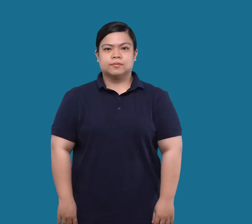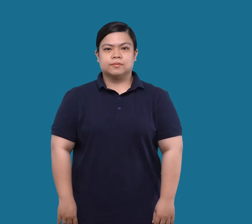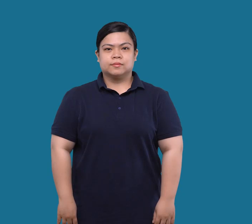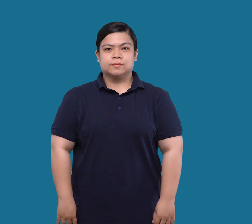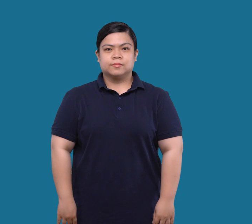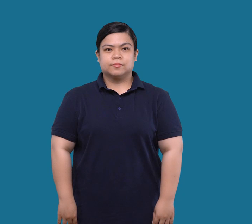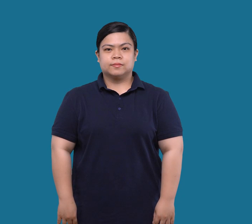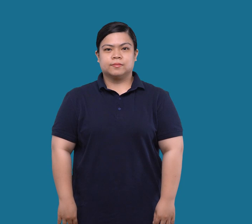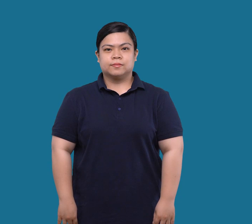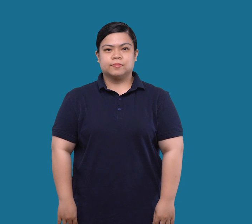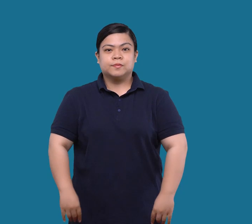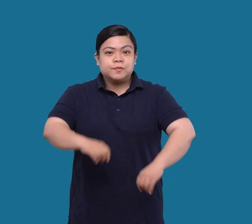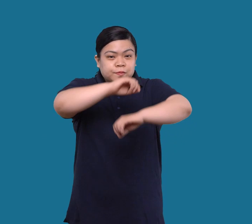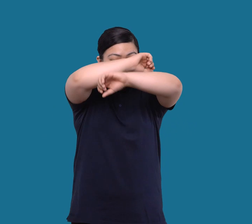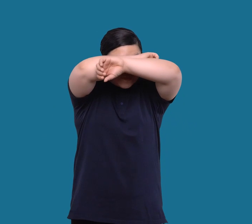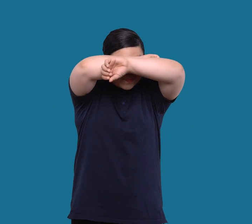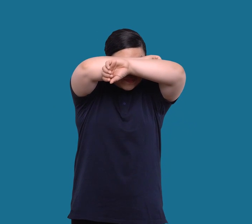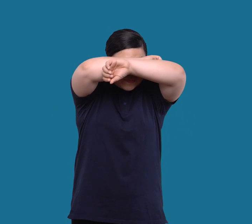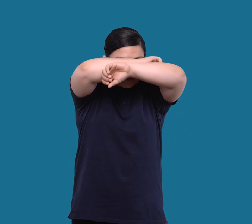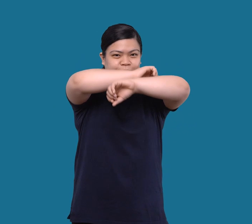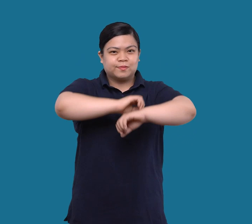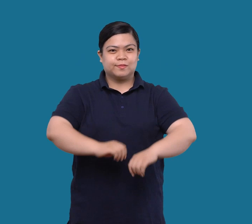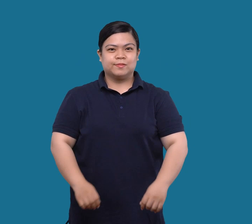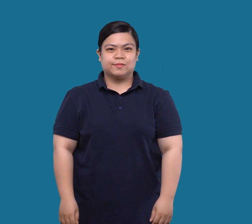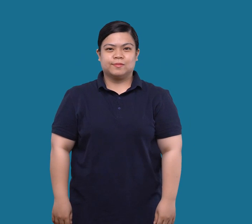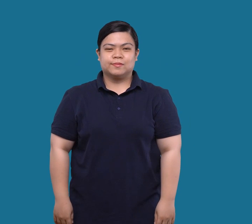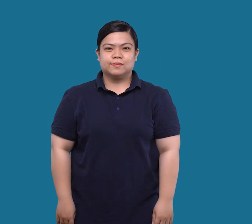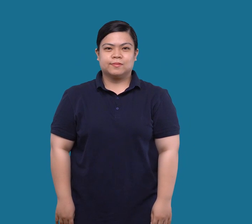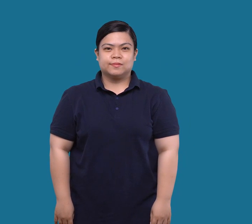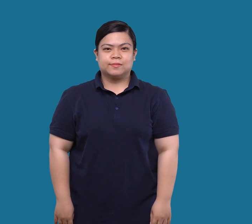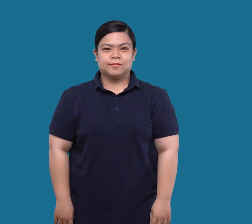trốn tìm